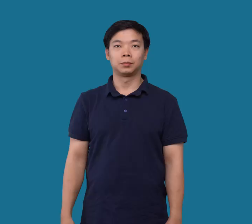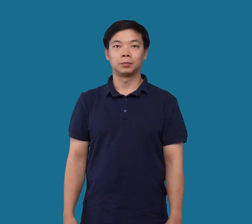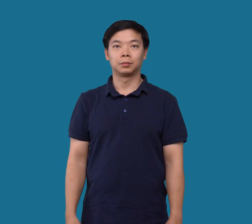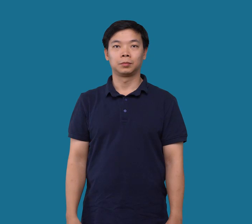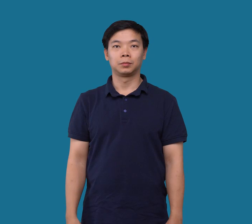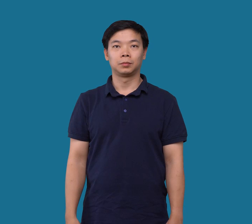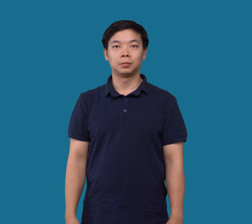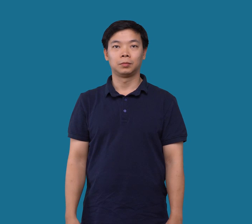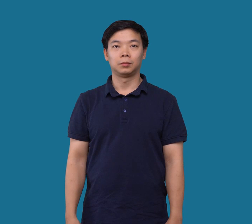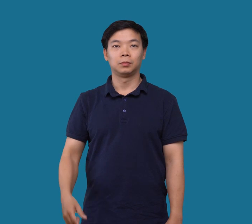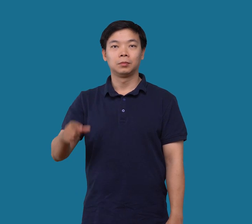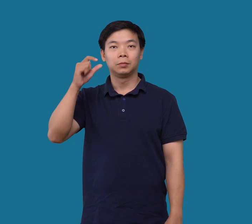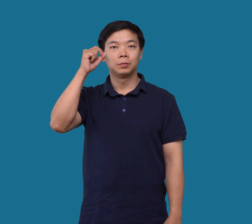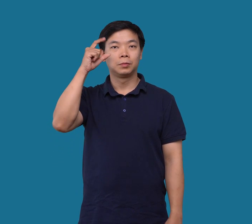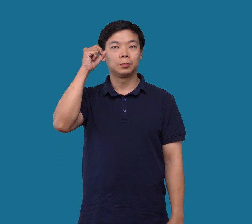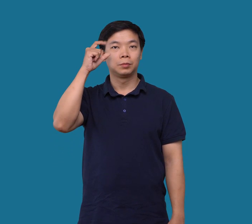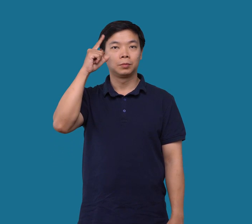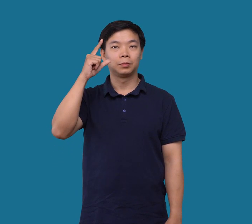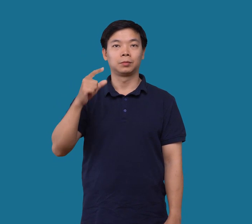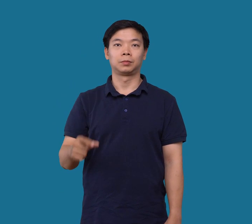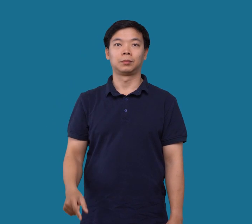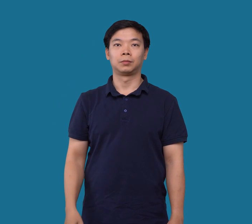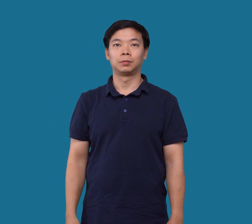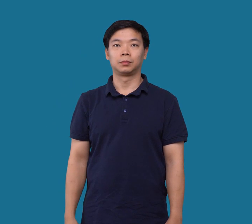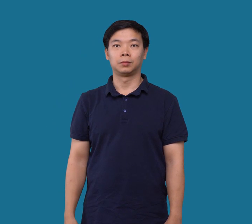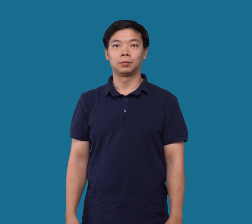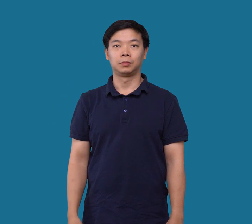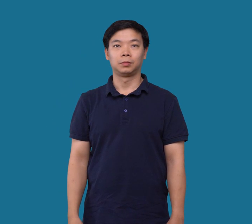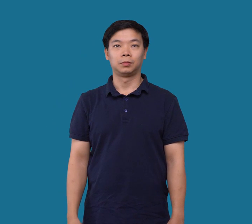màu nâu